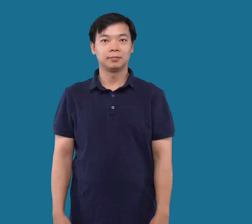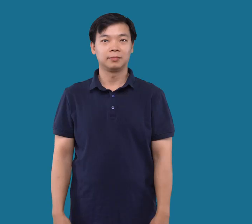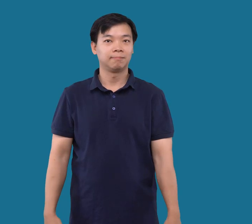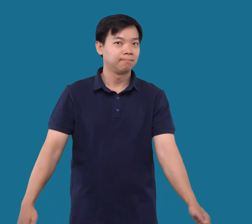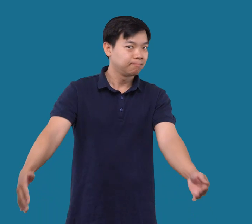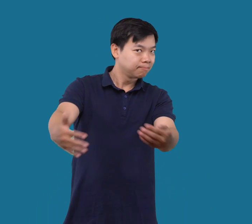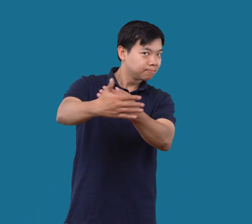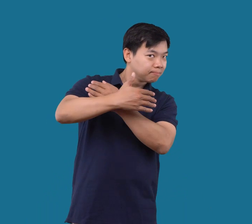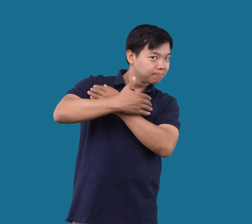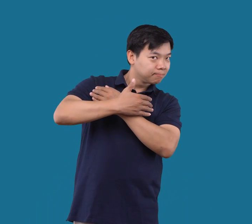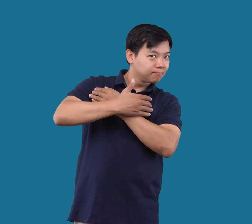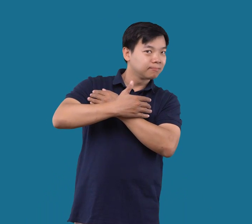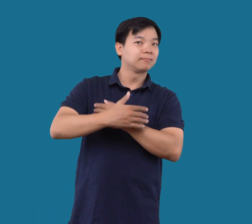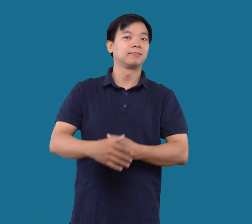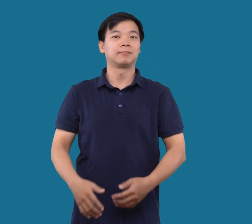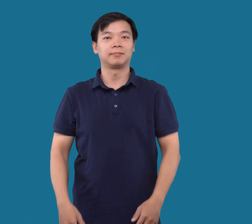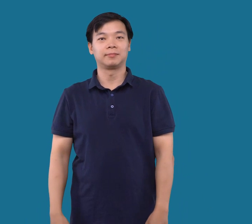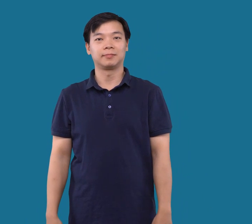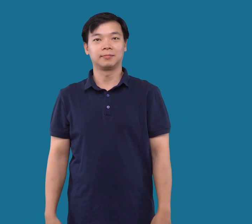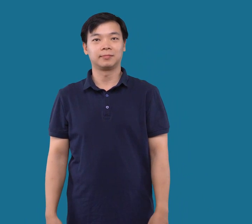che chở